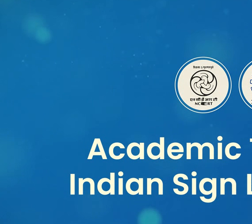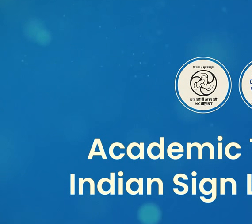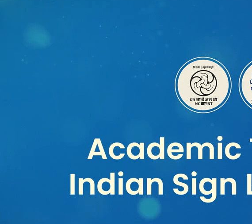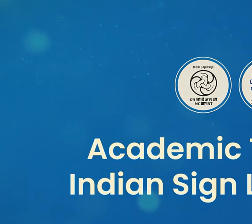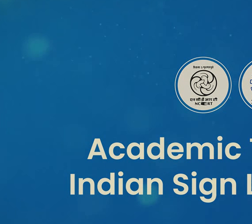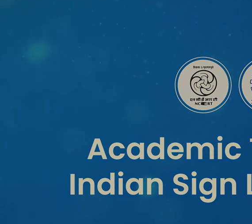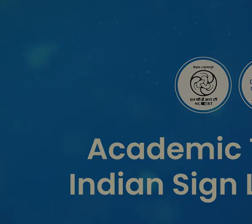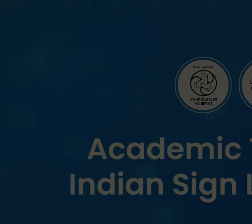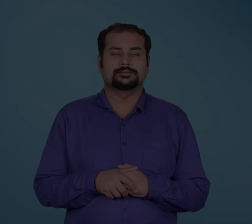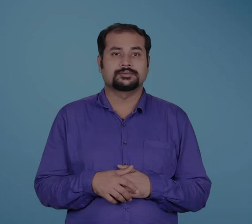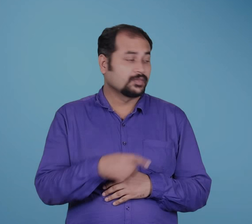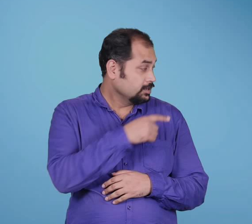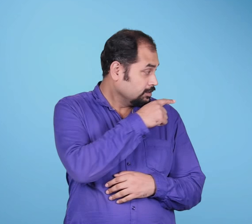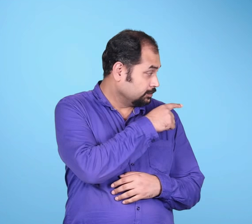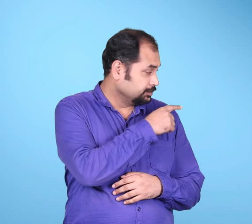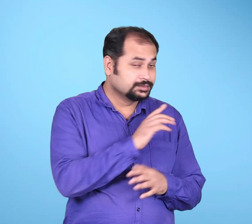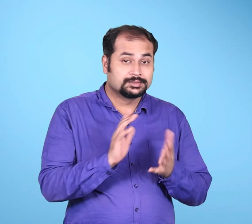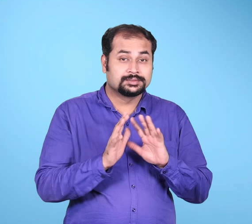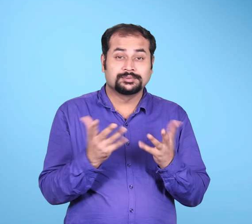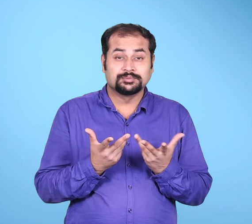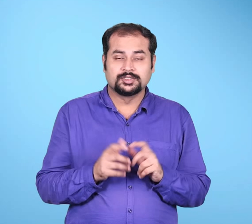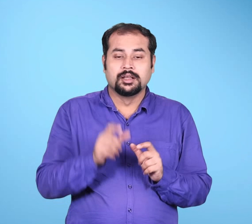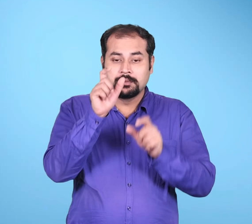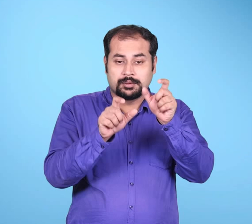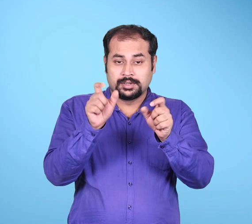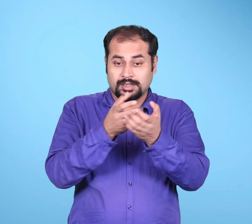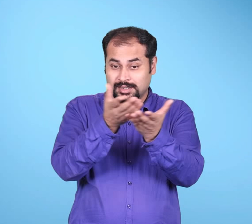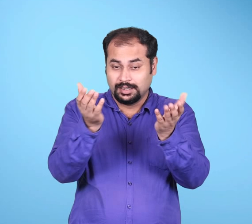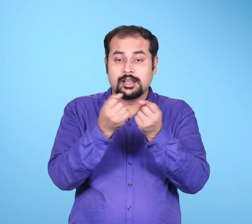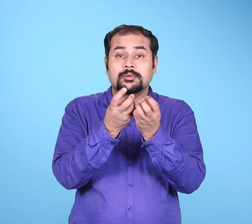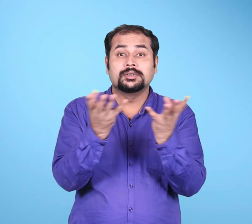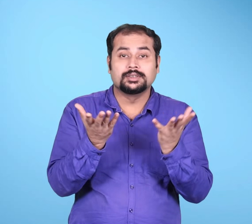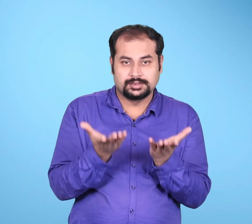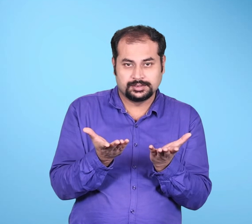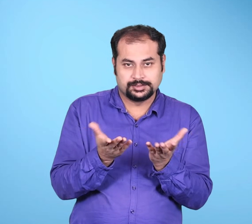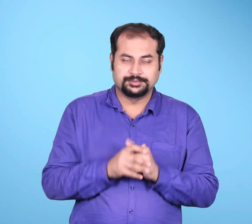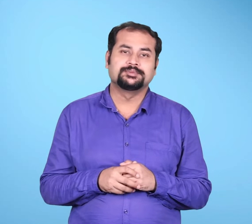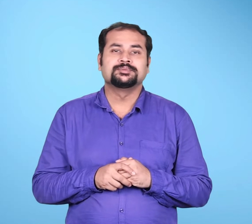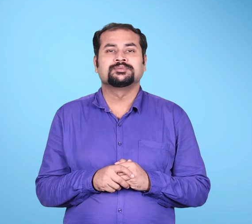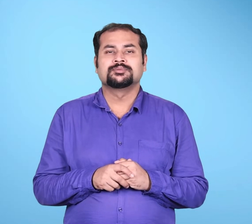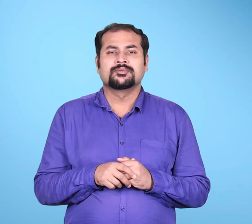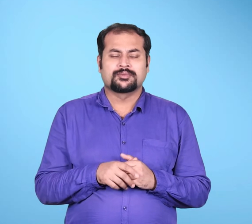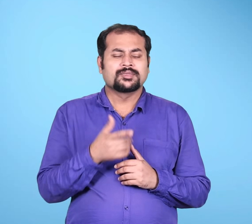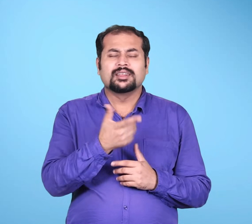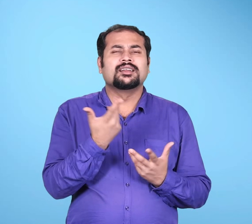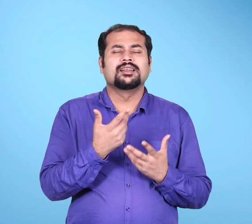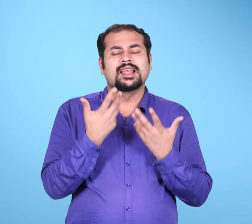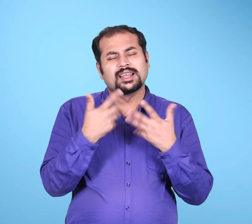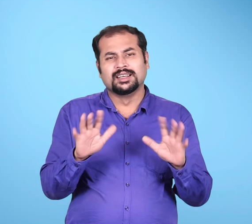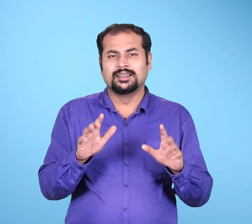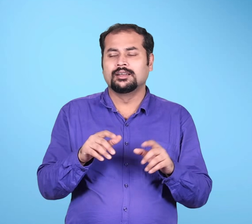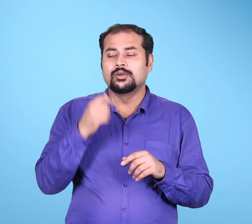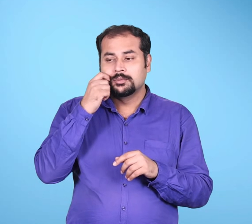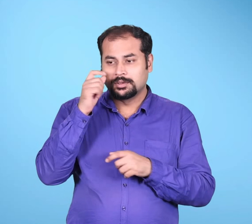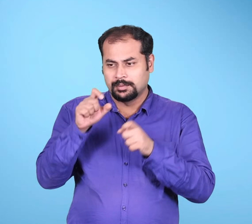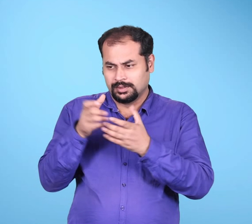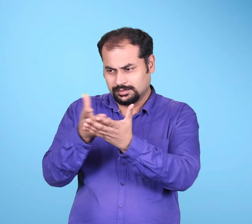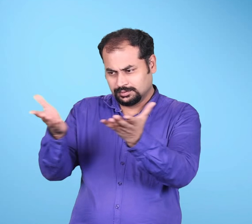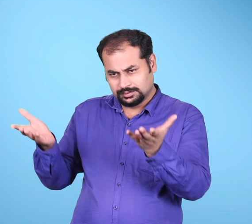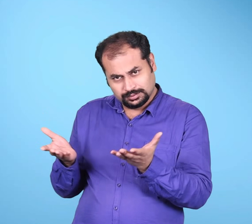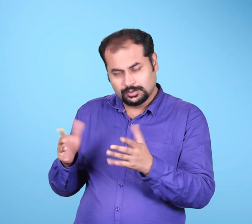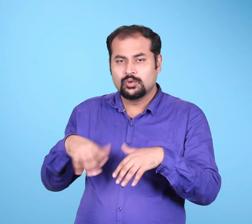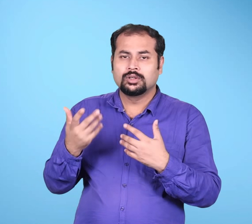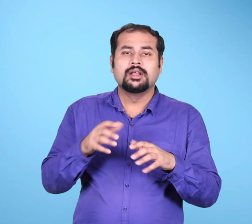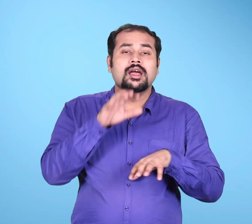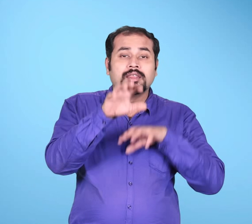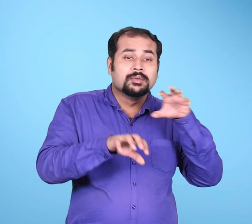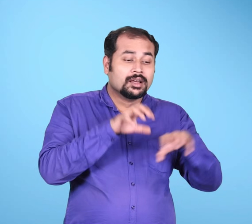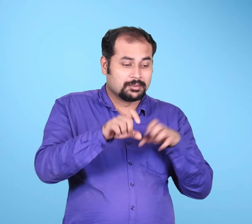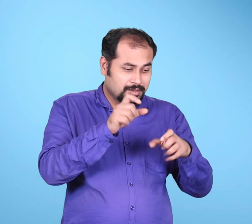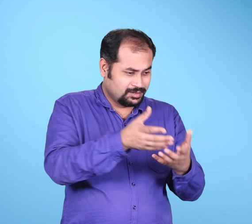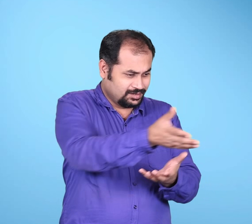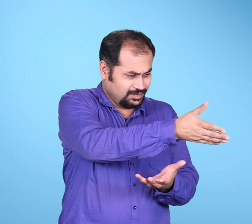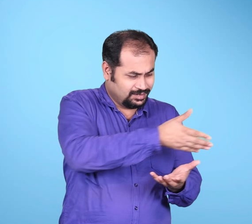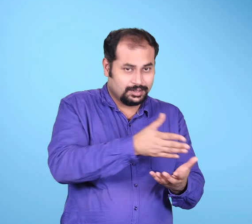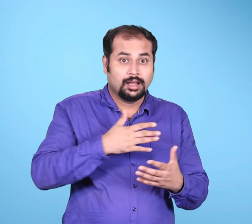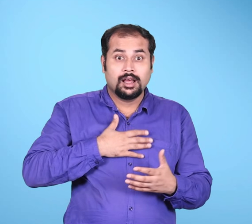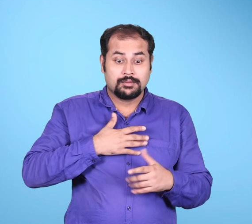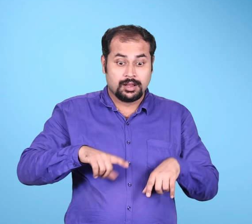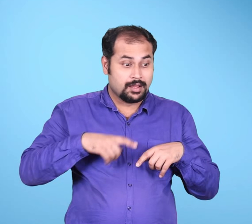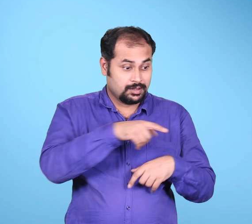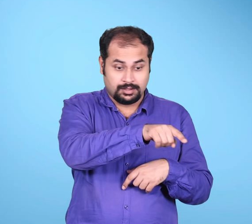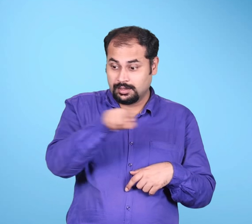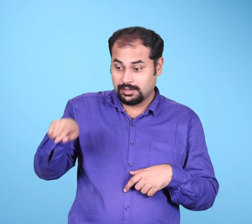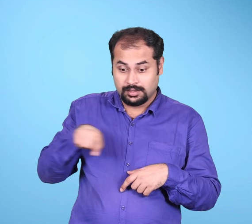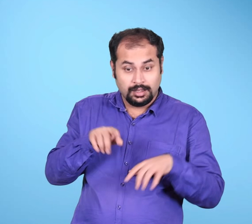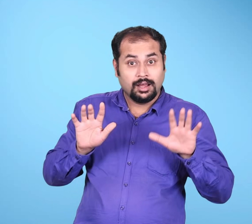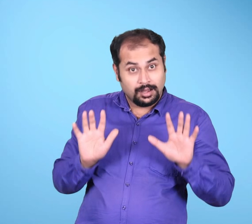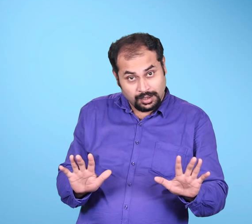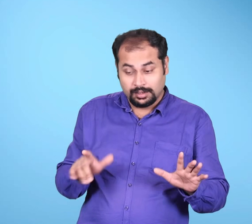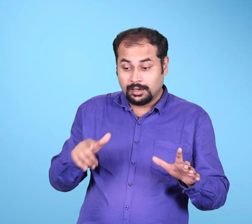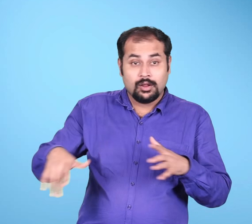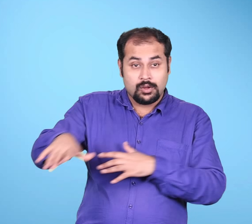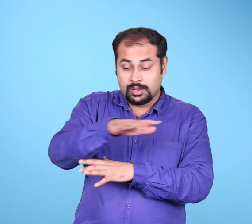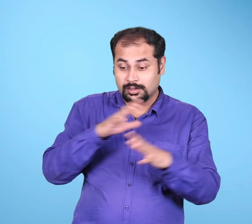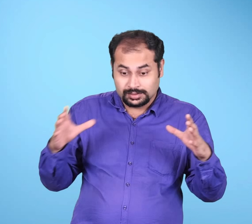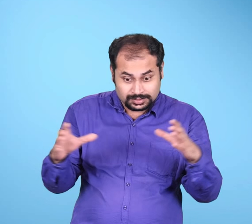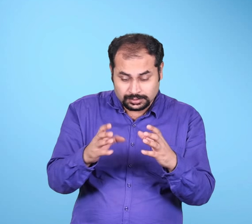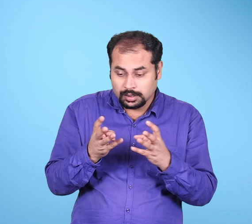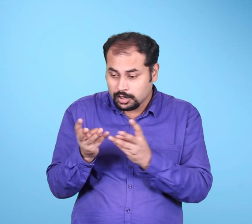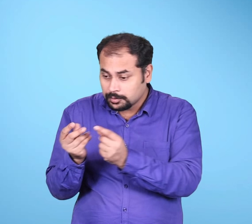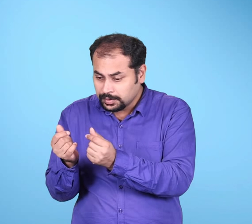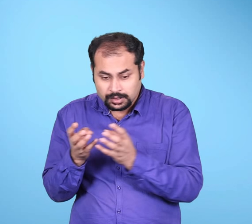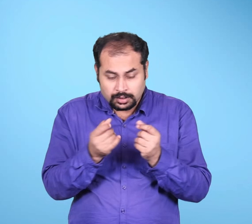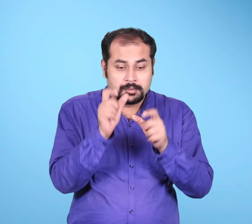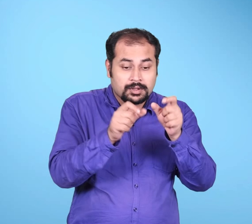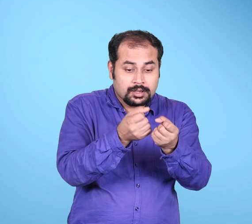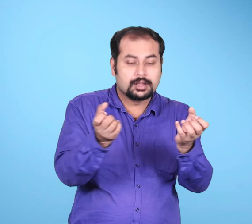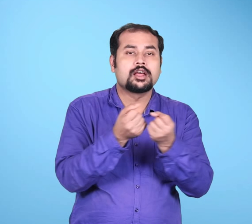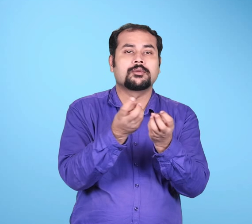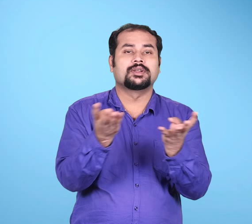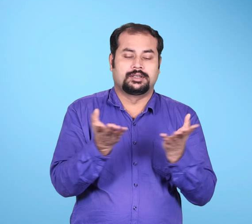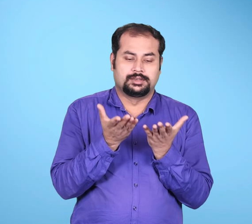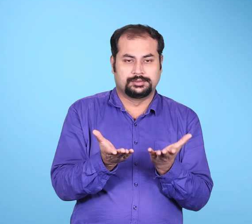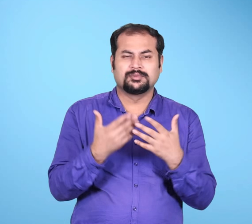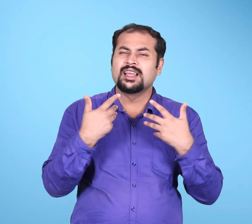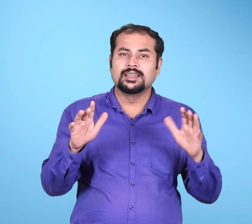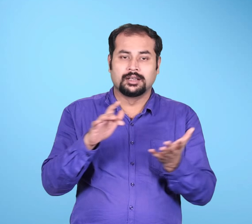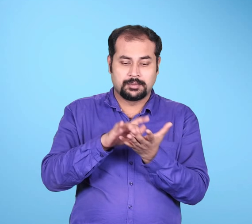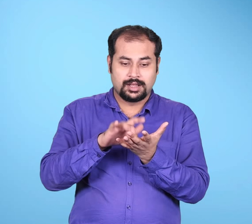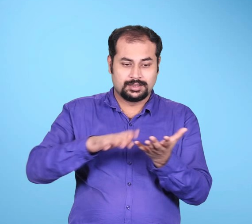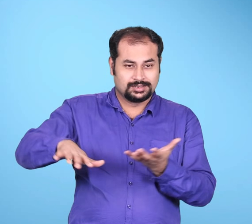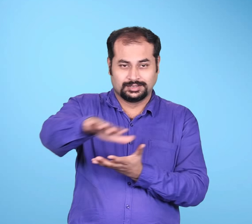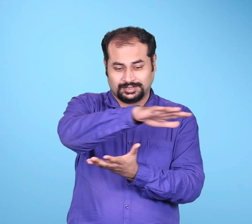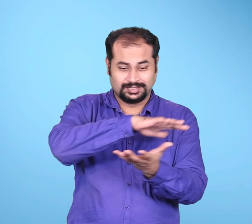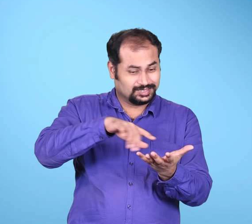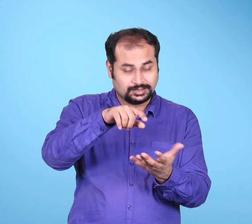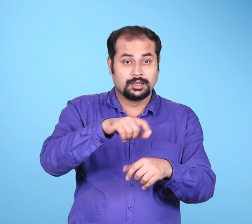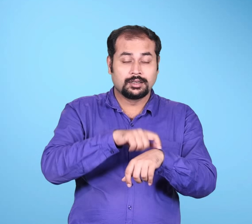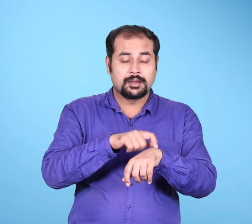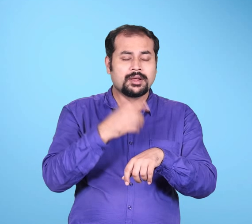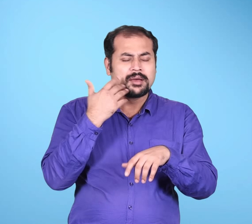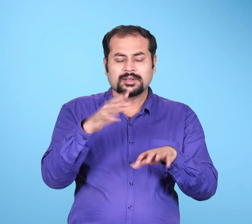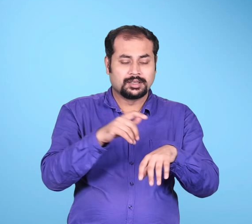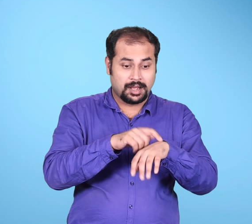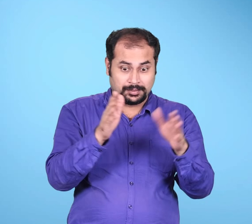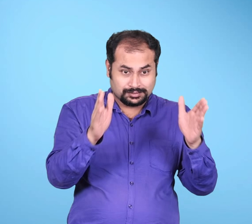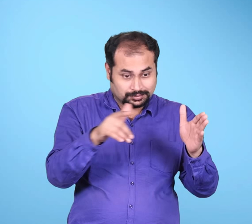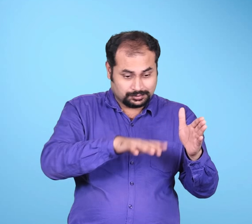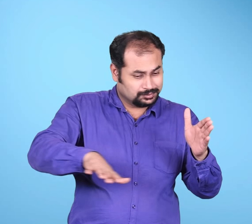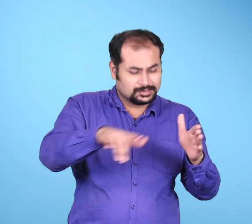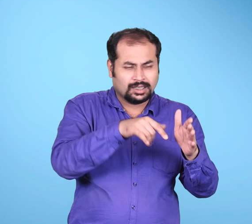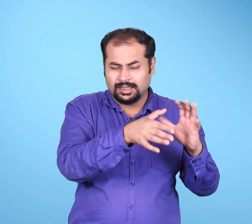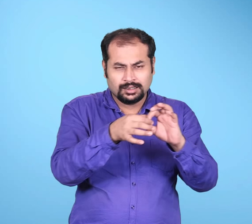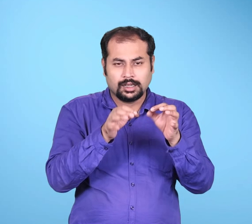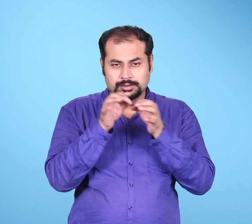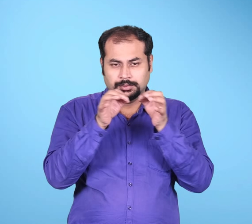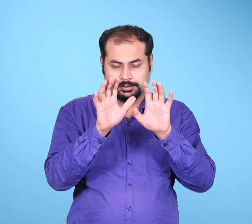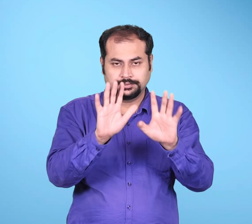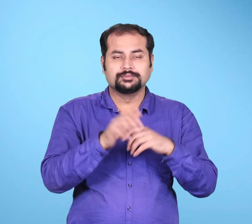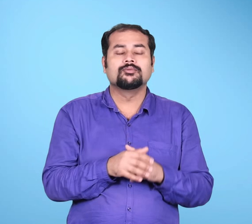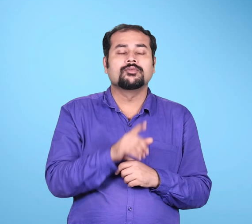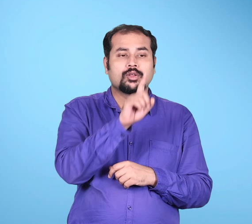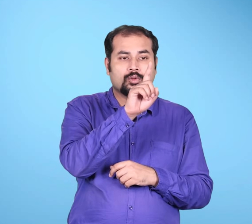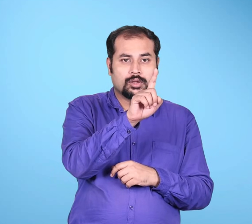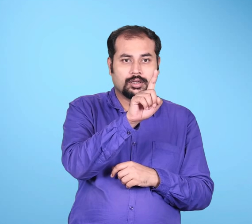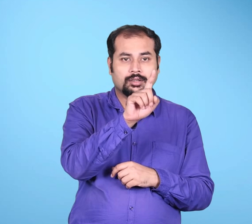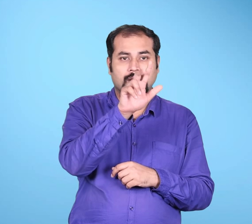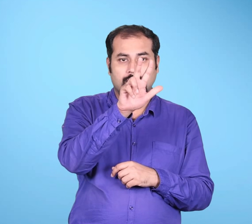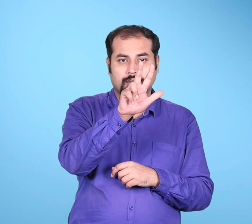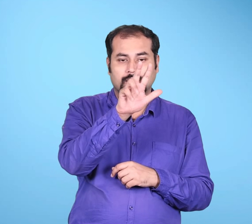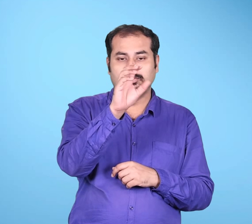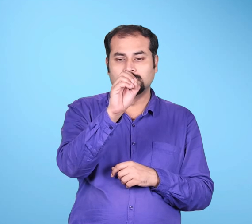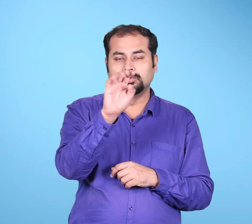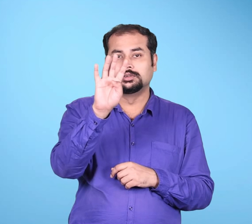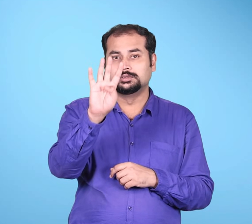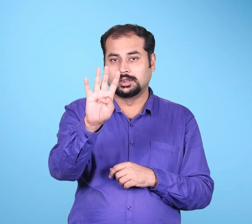Population This sign refers to population. Population is the total number of a group of humans, animals or other living organisms at a given place and time. For example, the population